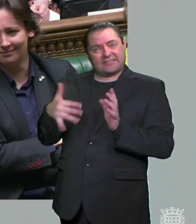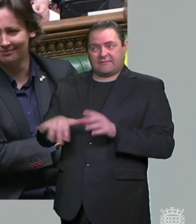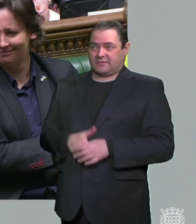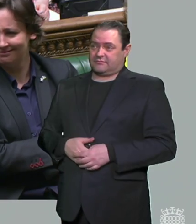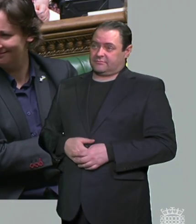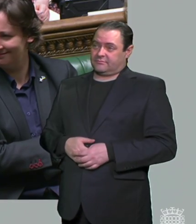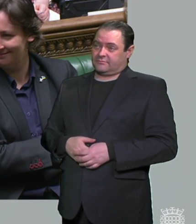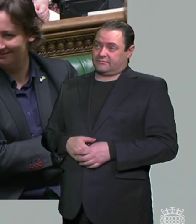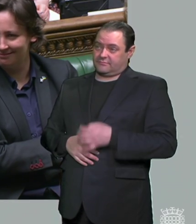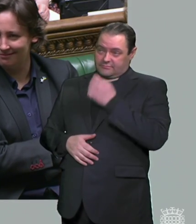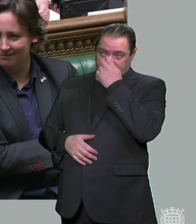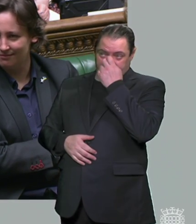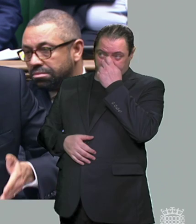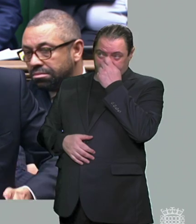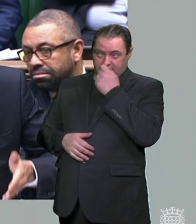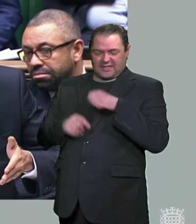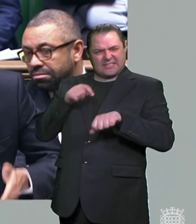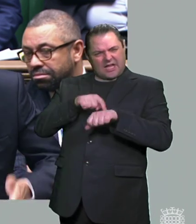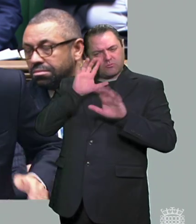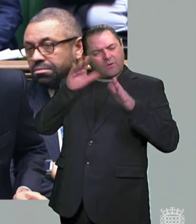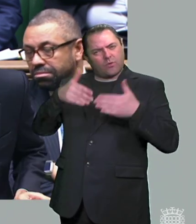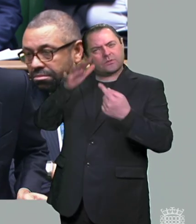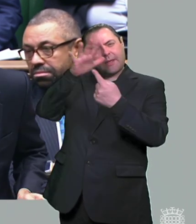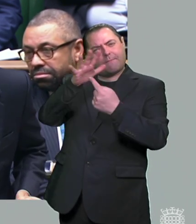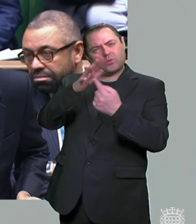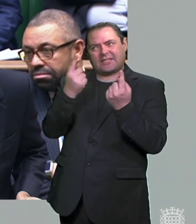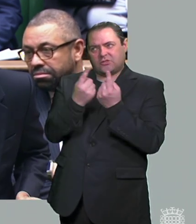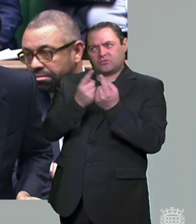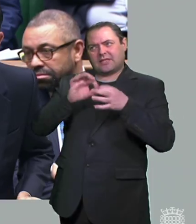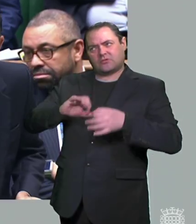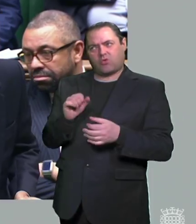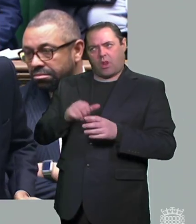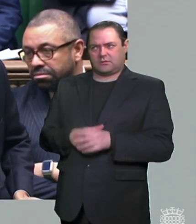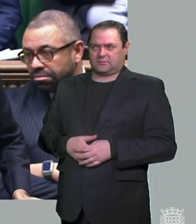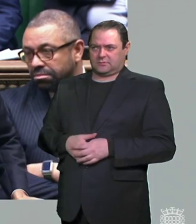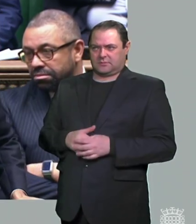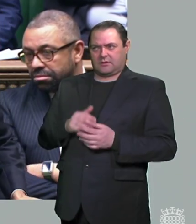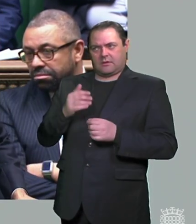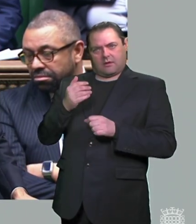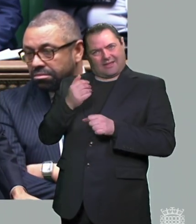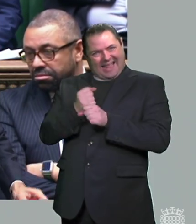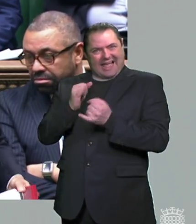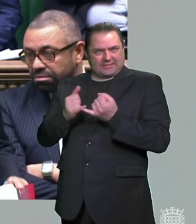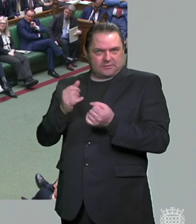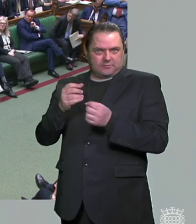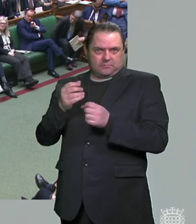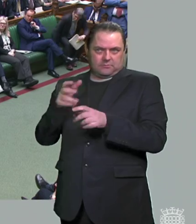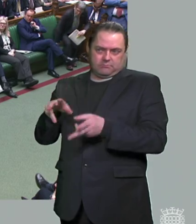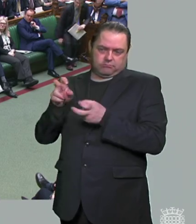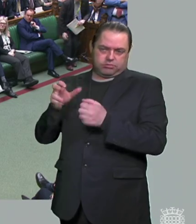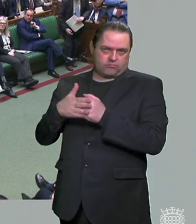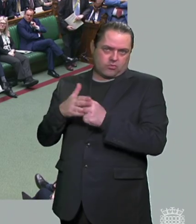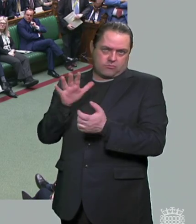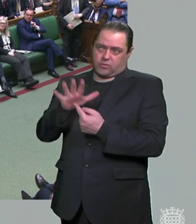I say to him that it is time to focus on the issues that matter to the people of Scotland, and producing more energy is absolutely one of them.